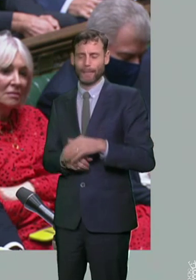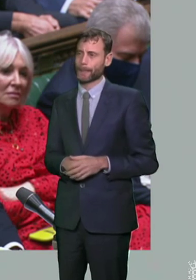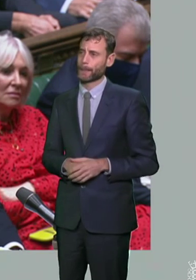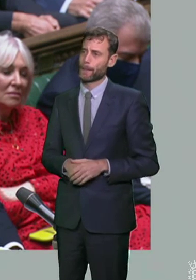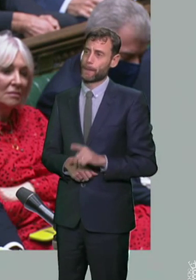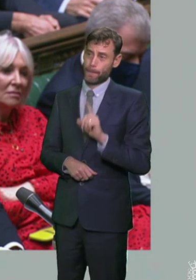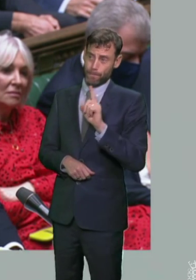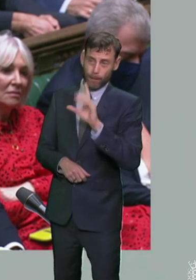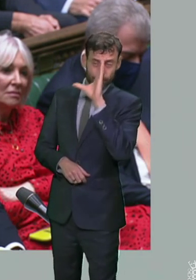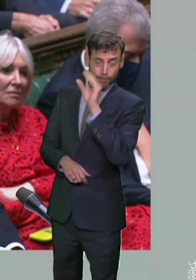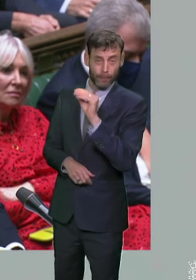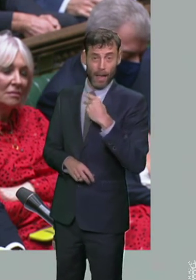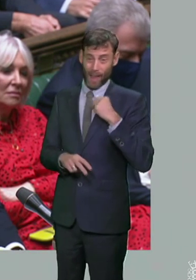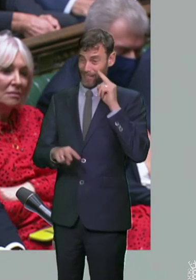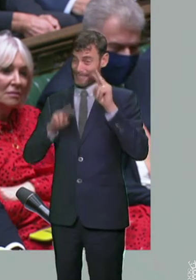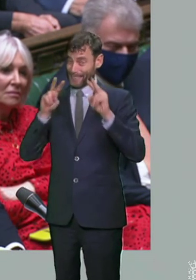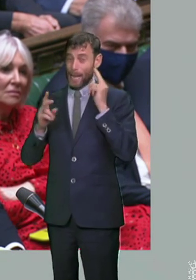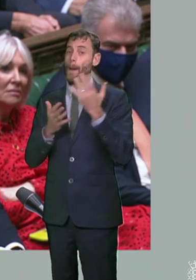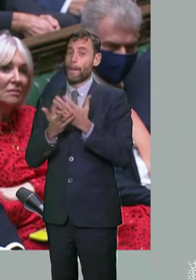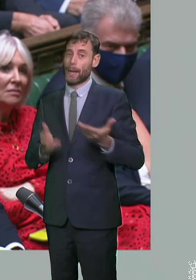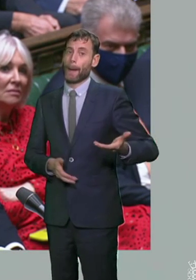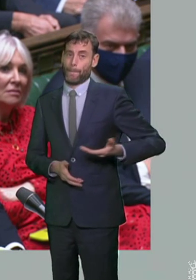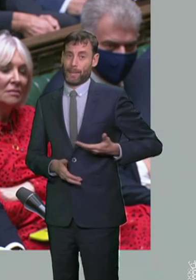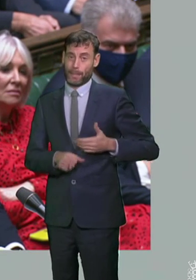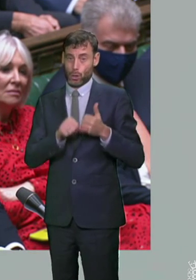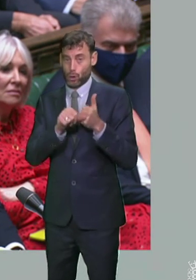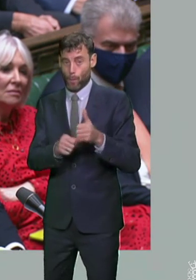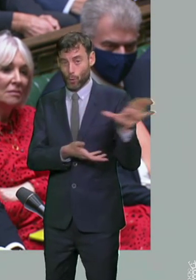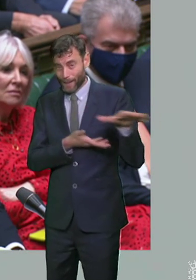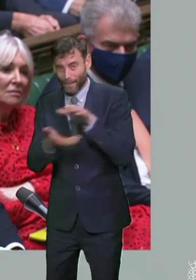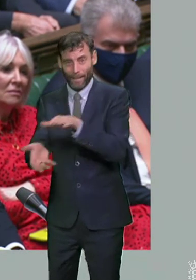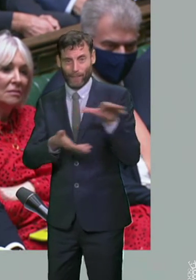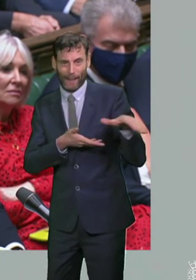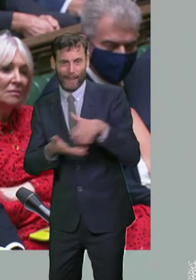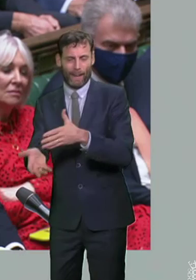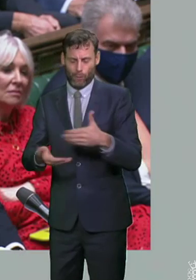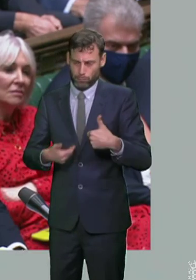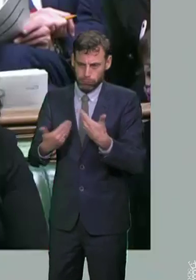My experience is that businesses do an amazing job of contributing to this effort.